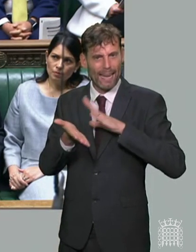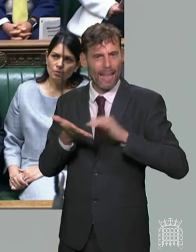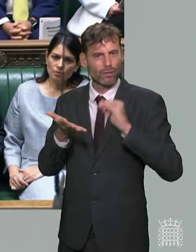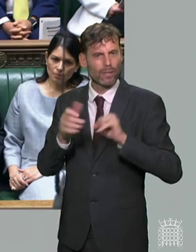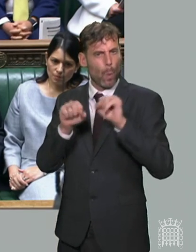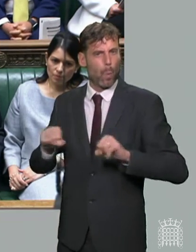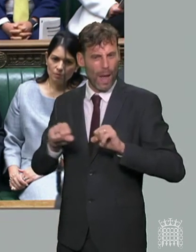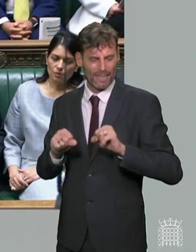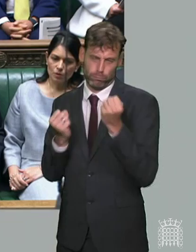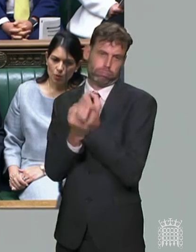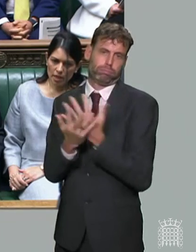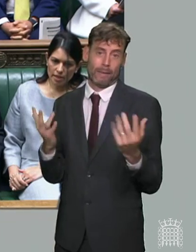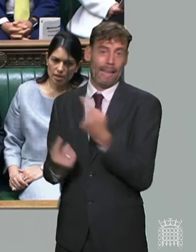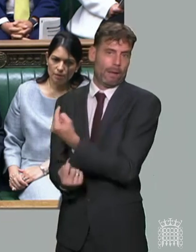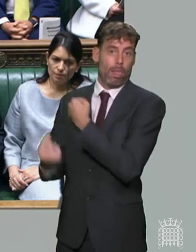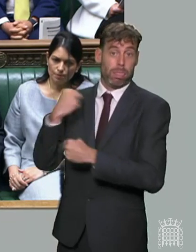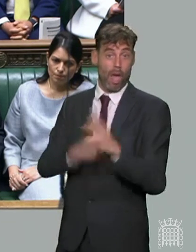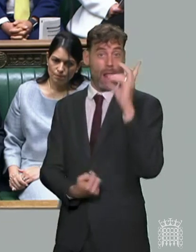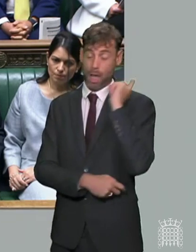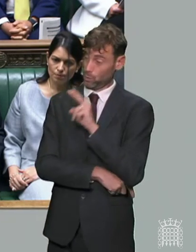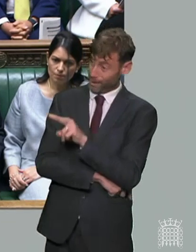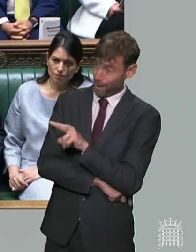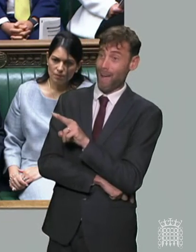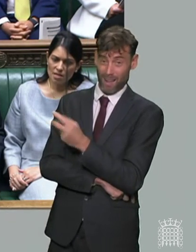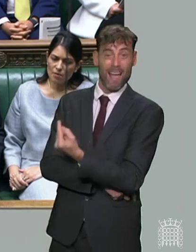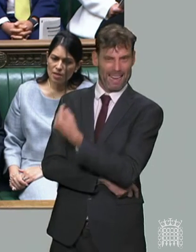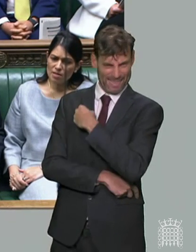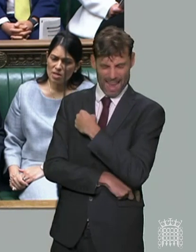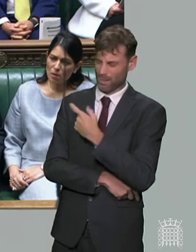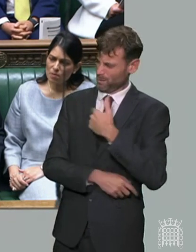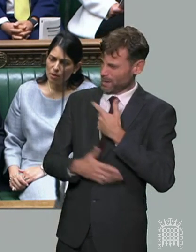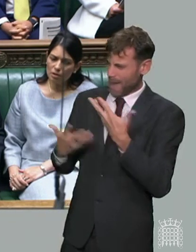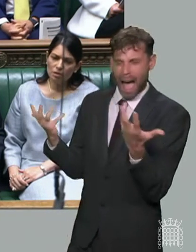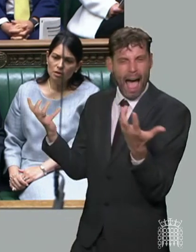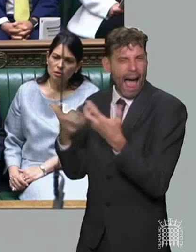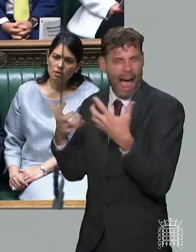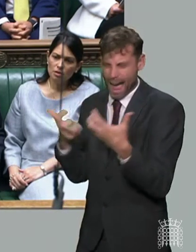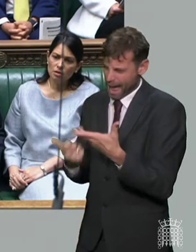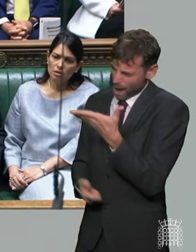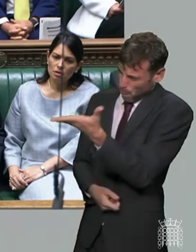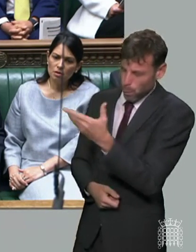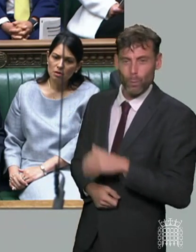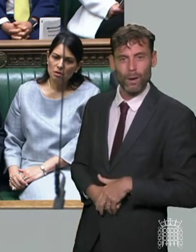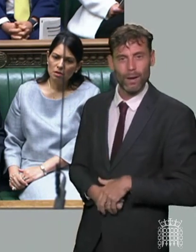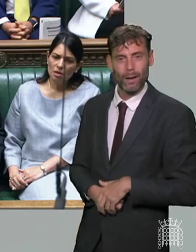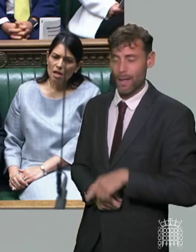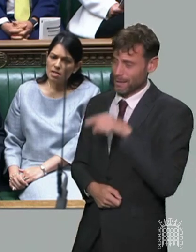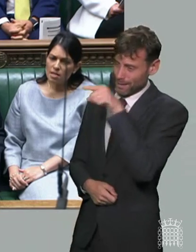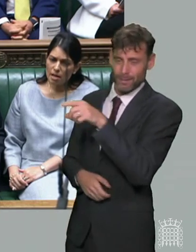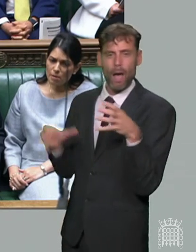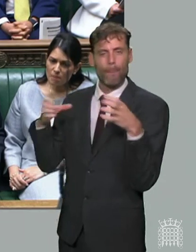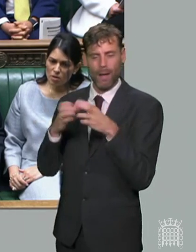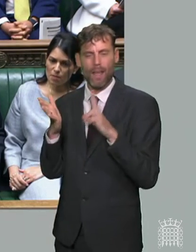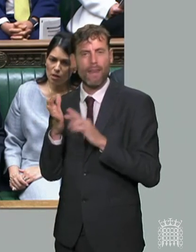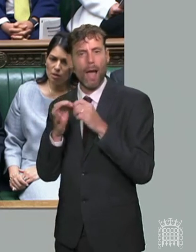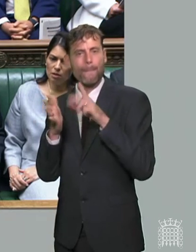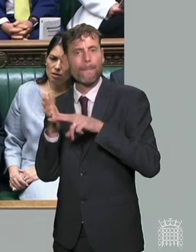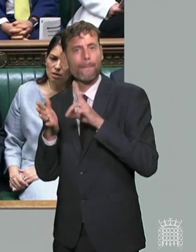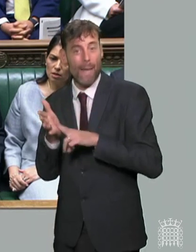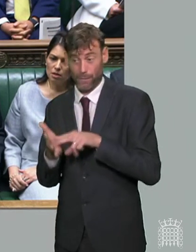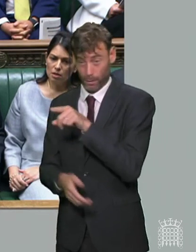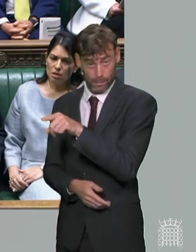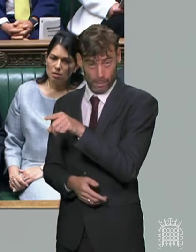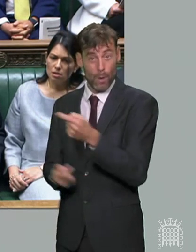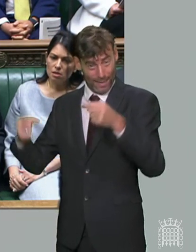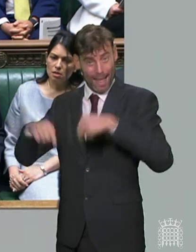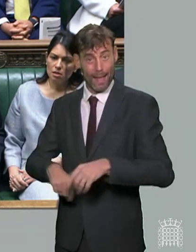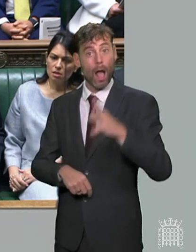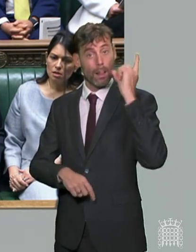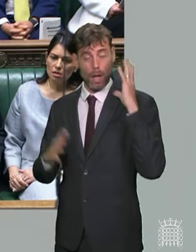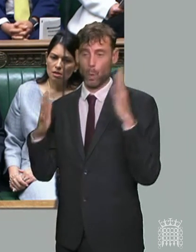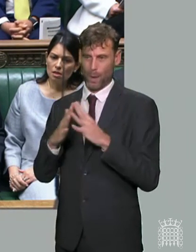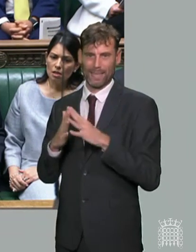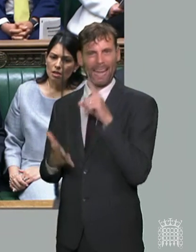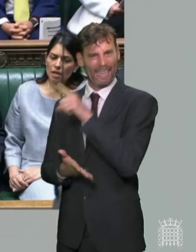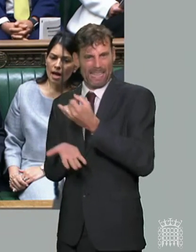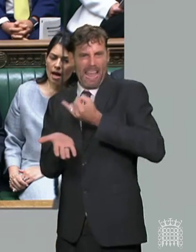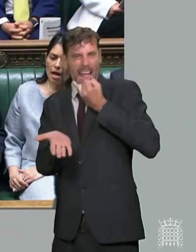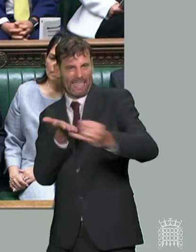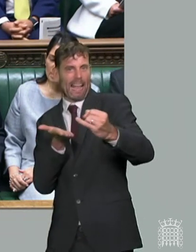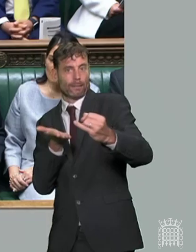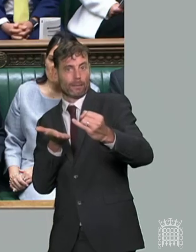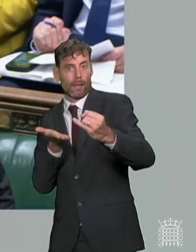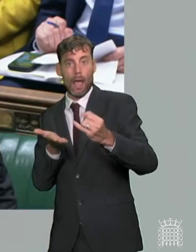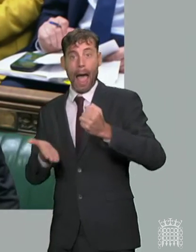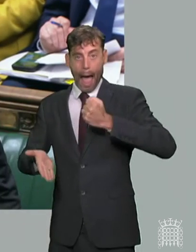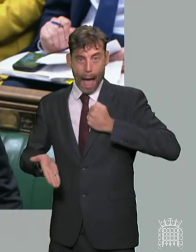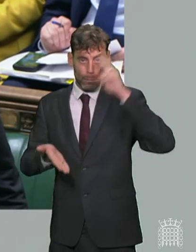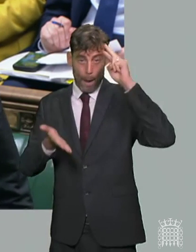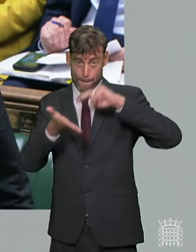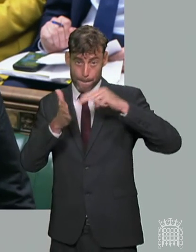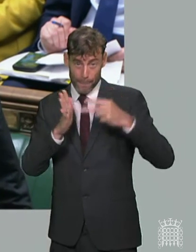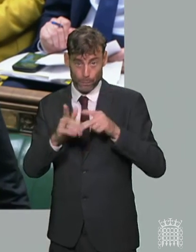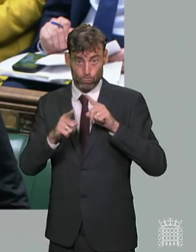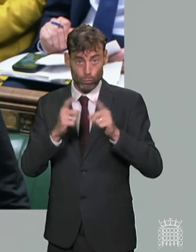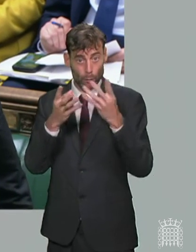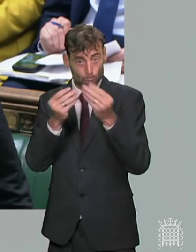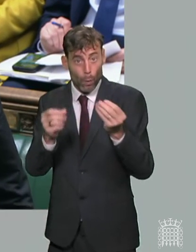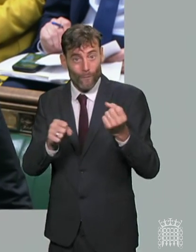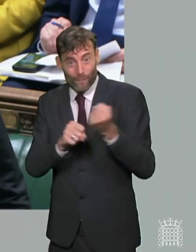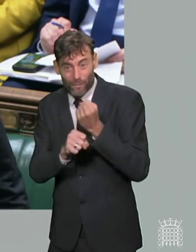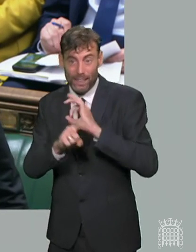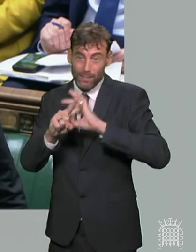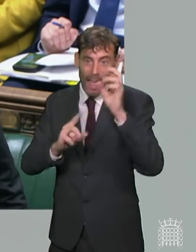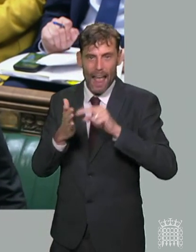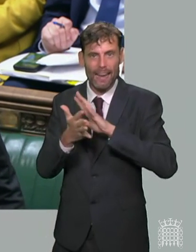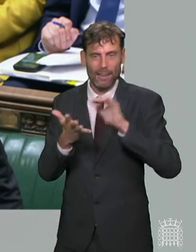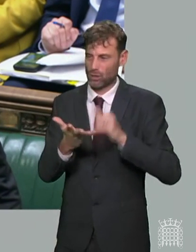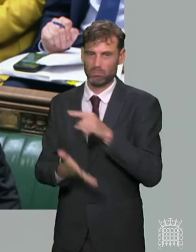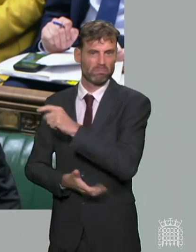I have to say that I thought it utterly incredible that the party of Nye Bevan should have come to the House last Wednesday and voted against measures that would fix the NHS.